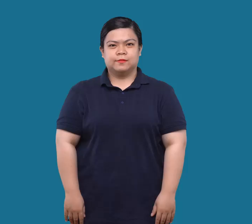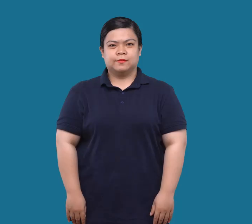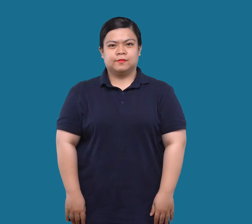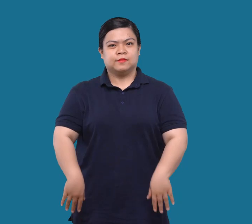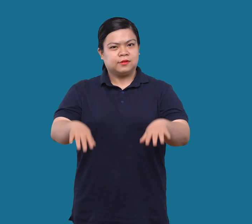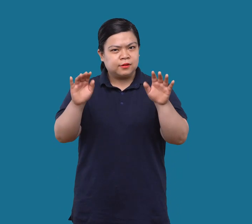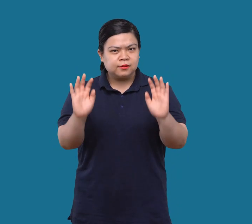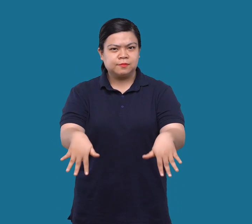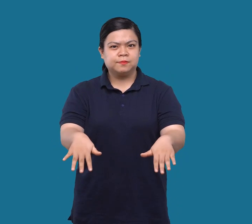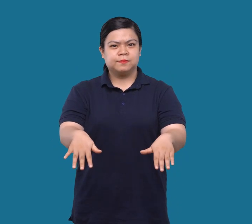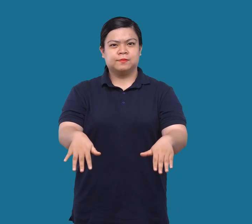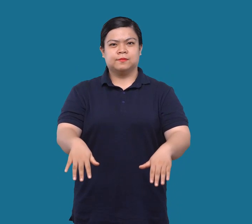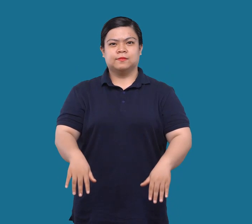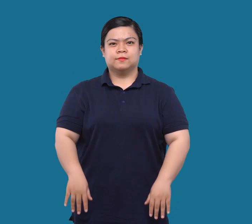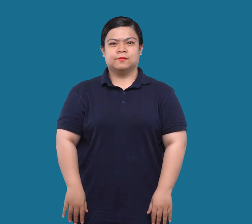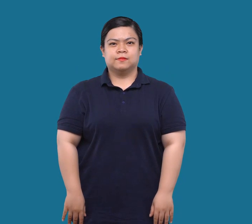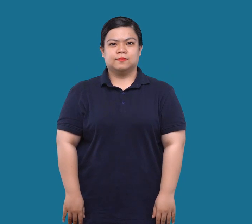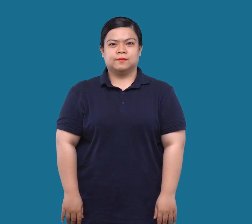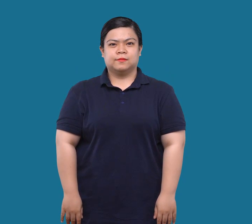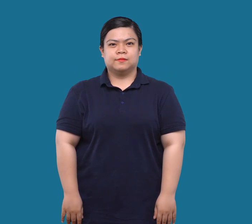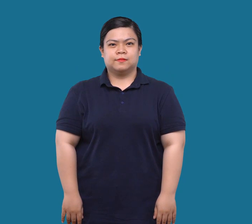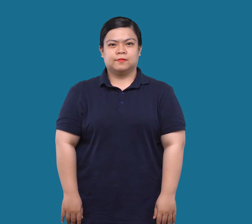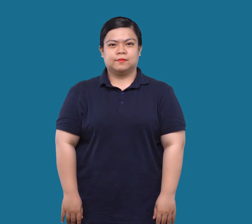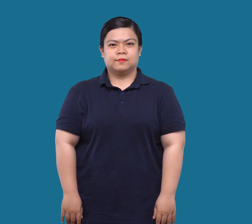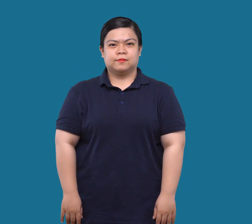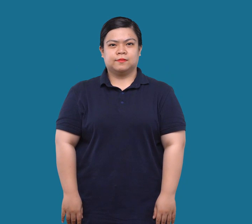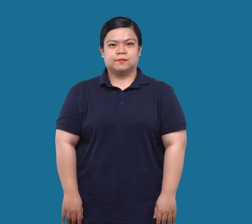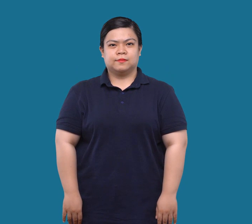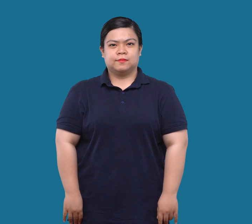thực hiện